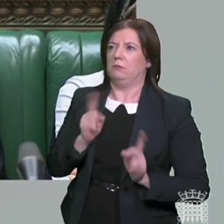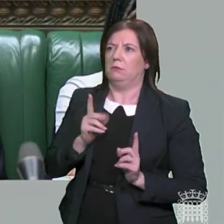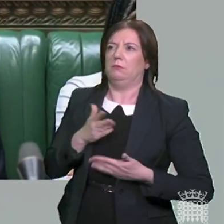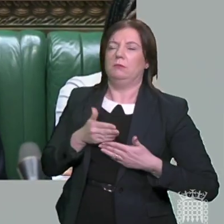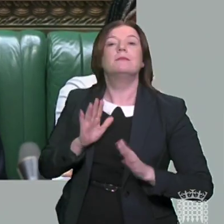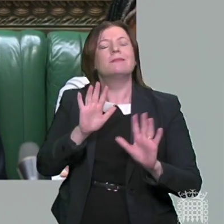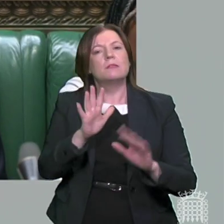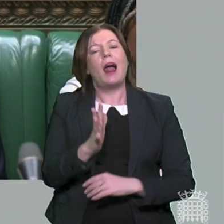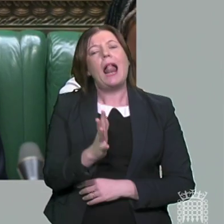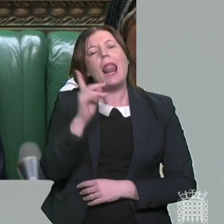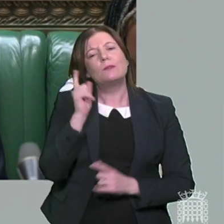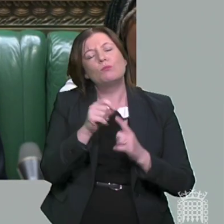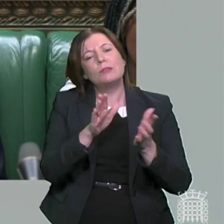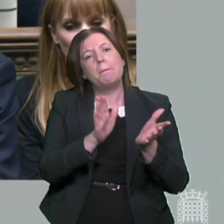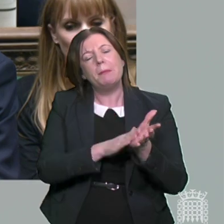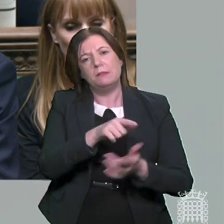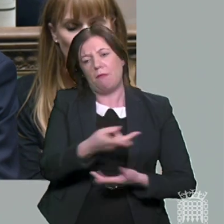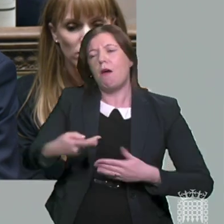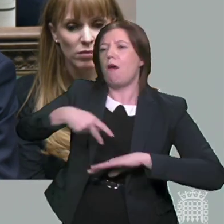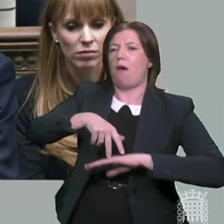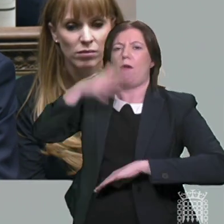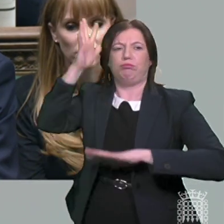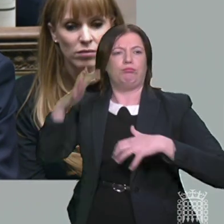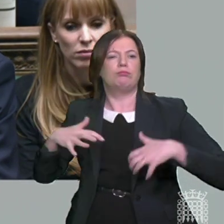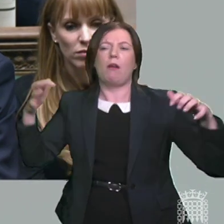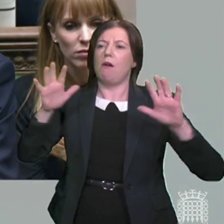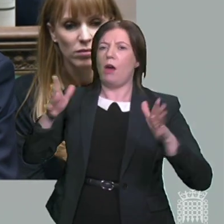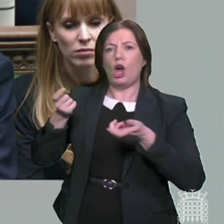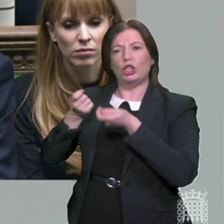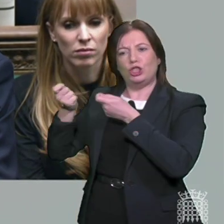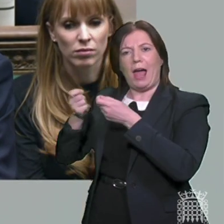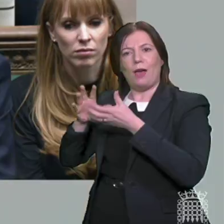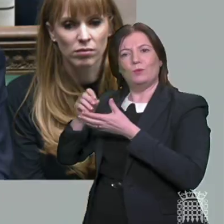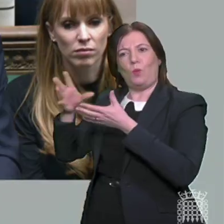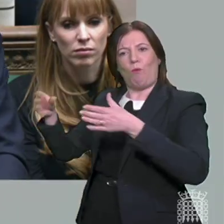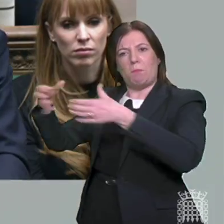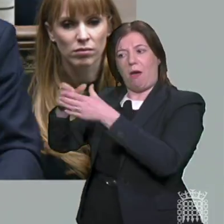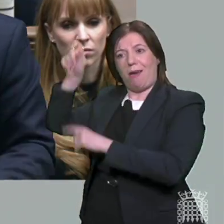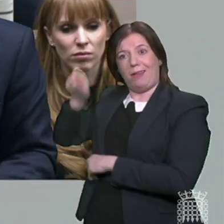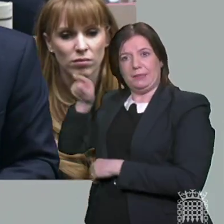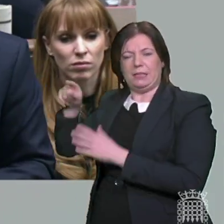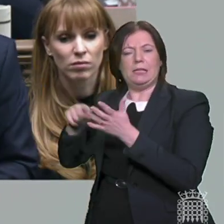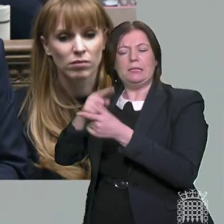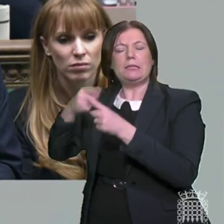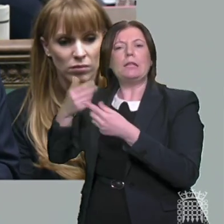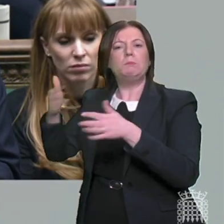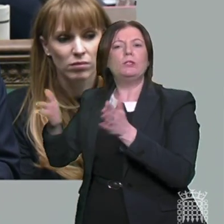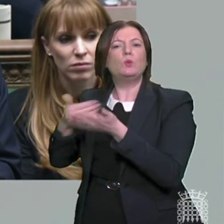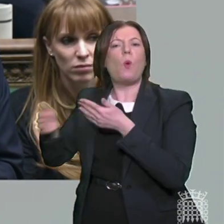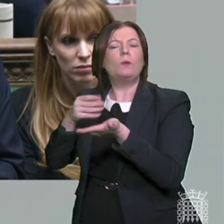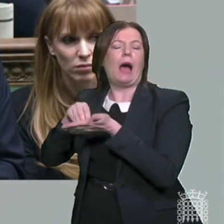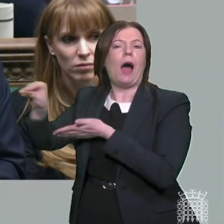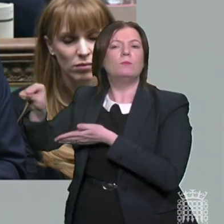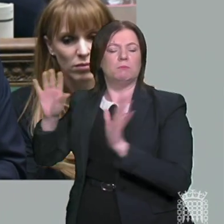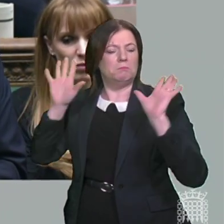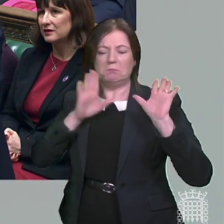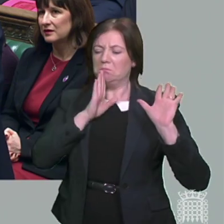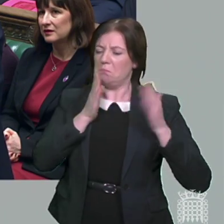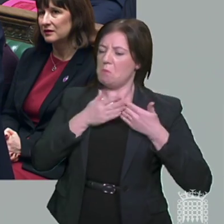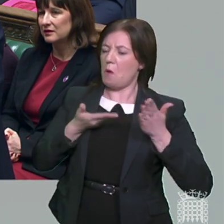Last week, the Prime Minister told the House that the chair of the Tory party had addressed his tax affairs “in full” and there was “nothing” to add.